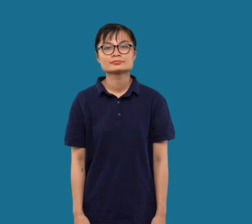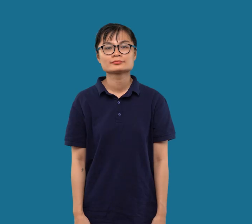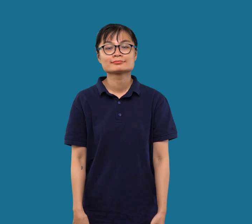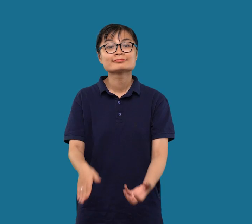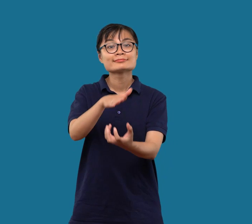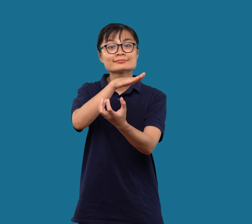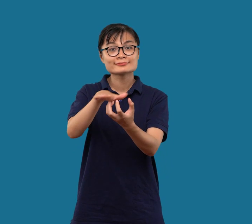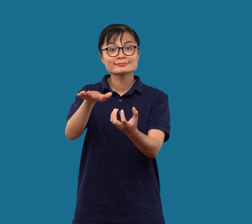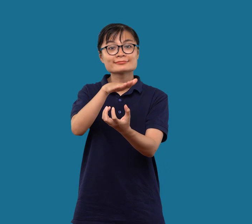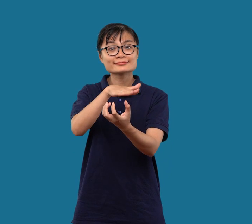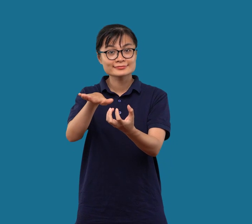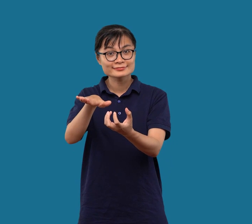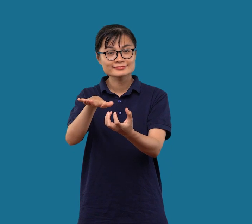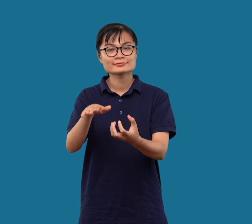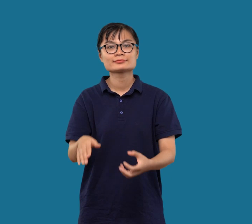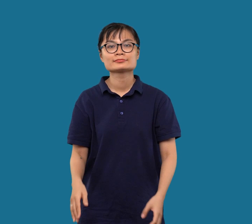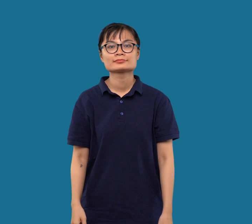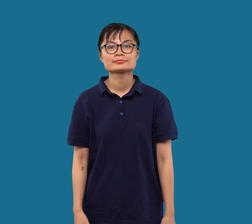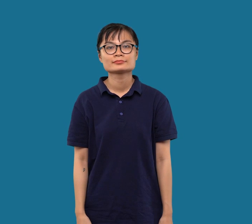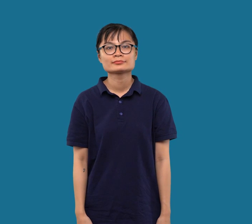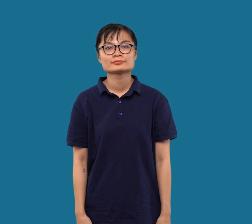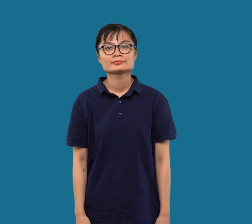dung tích